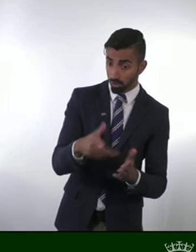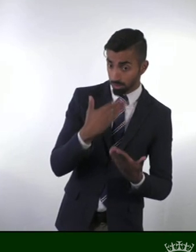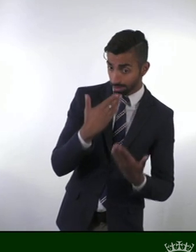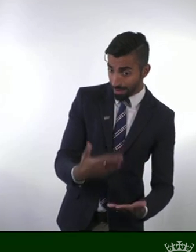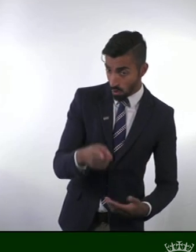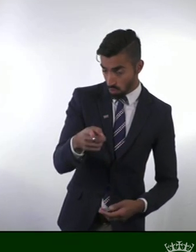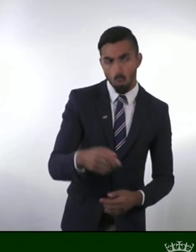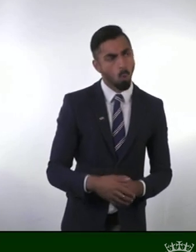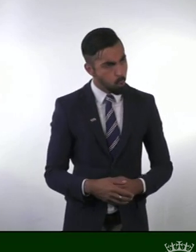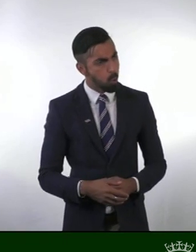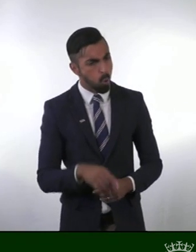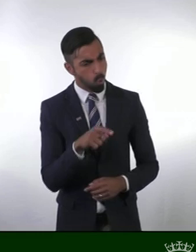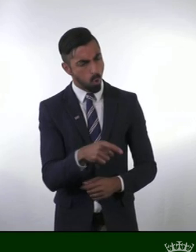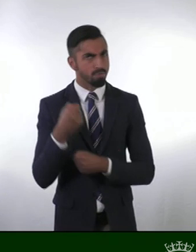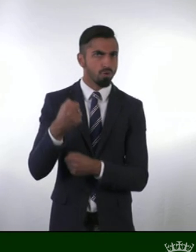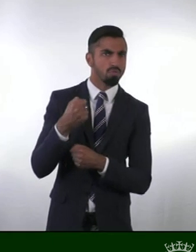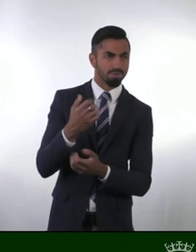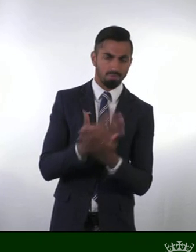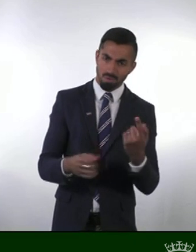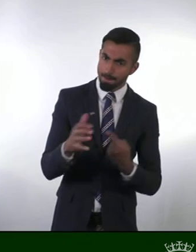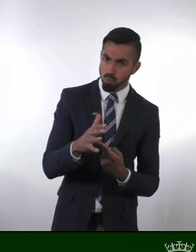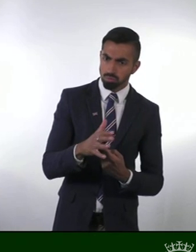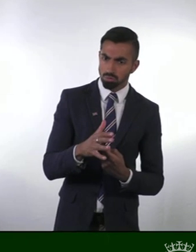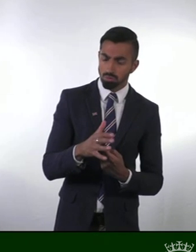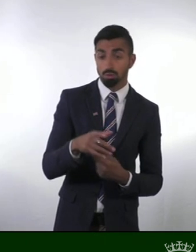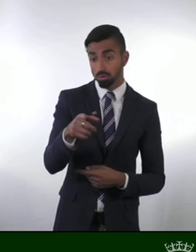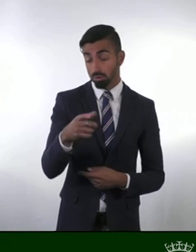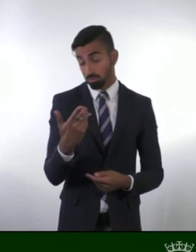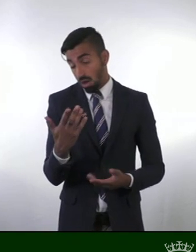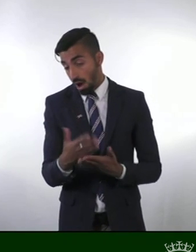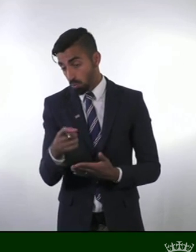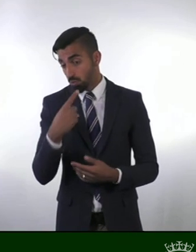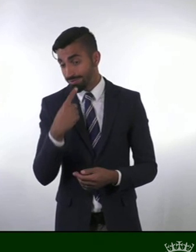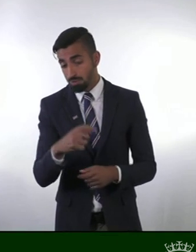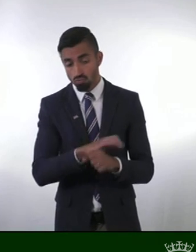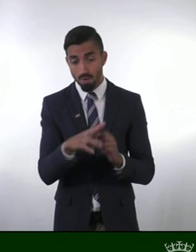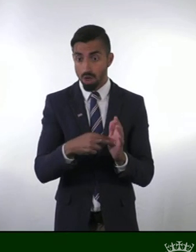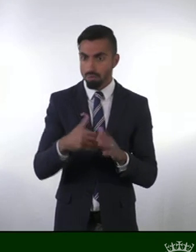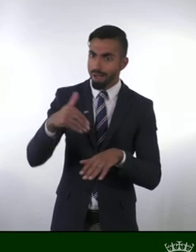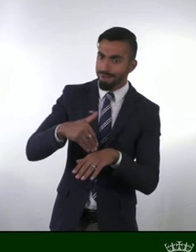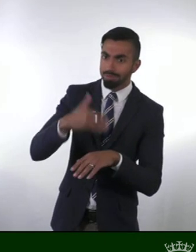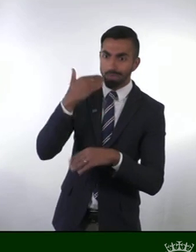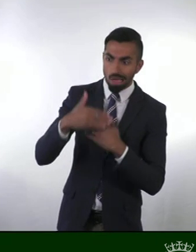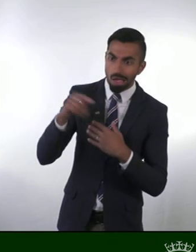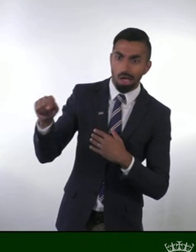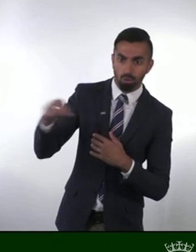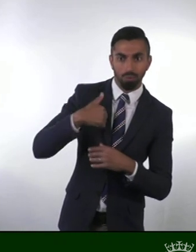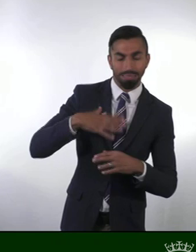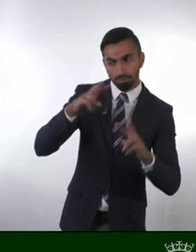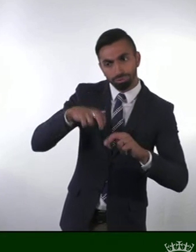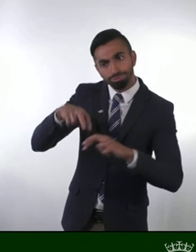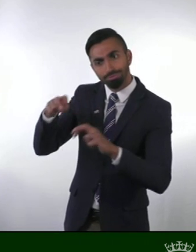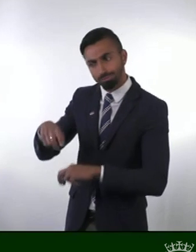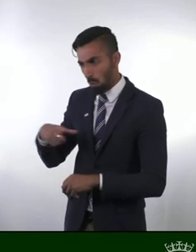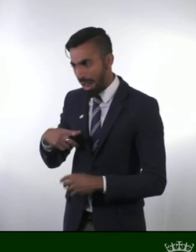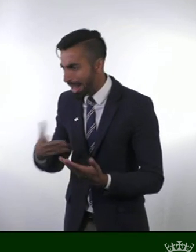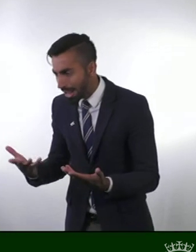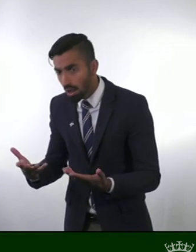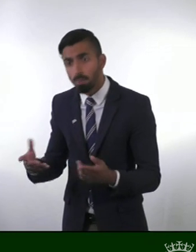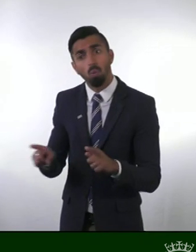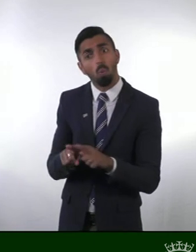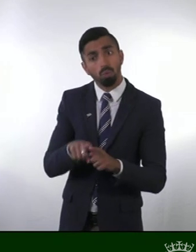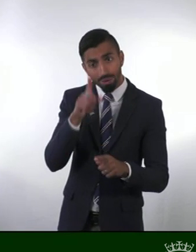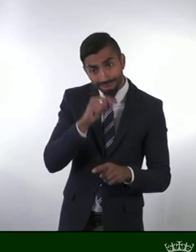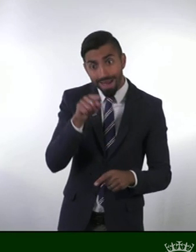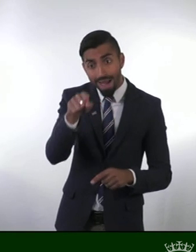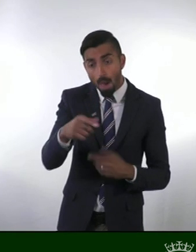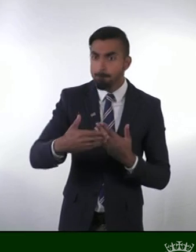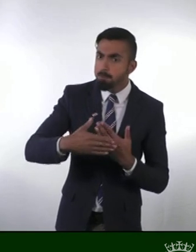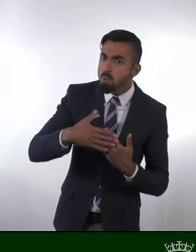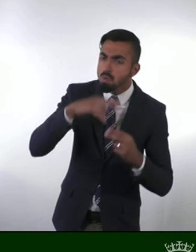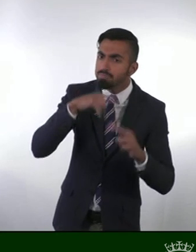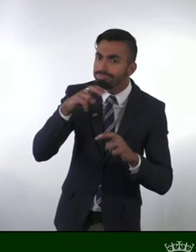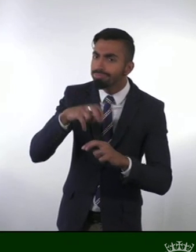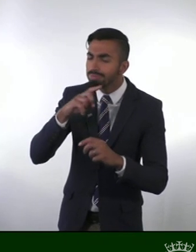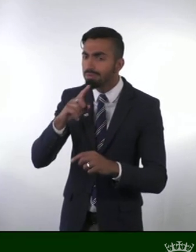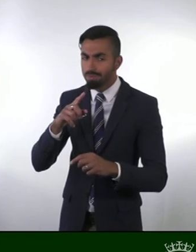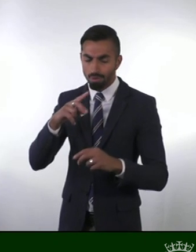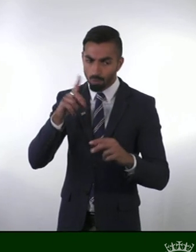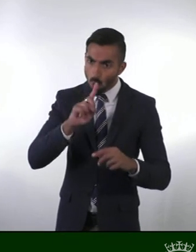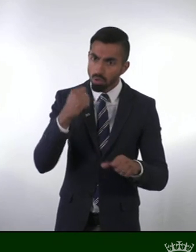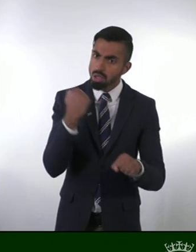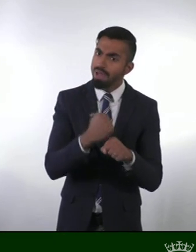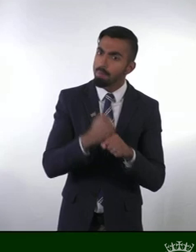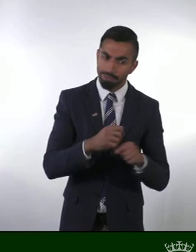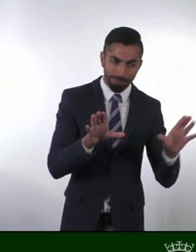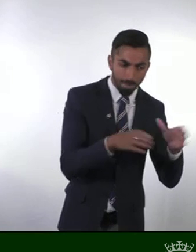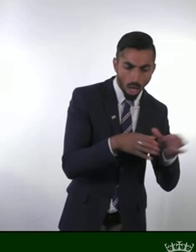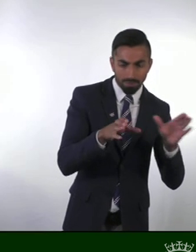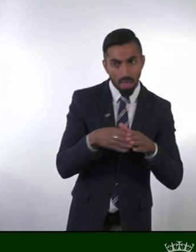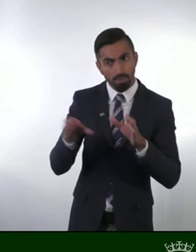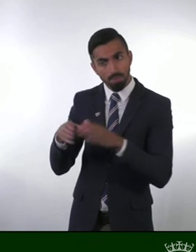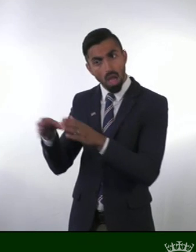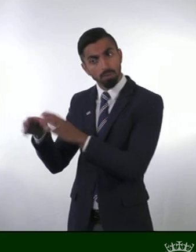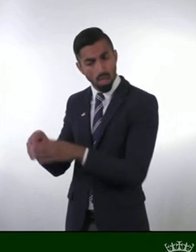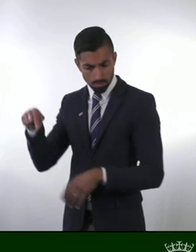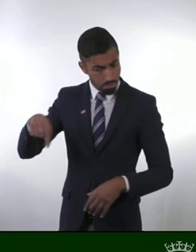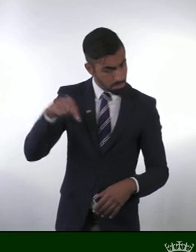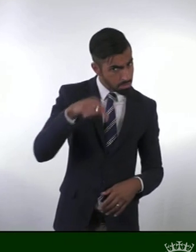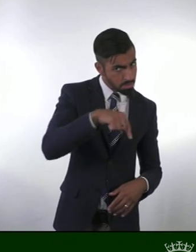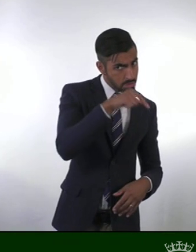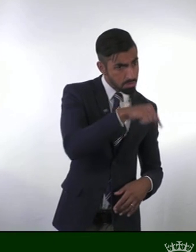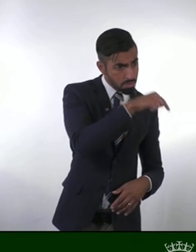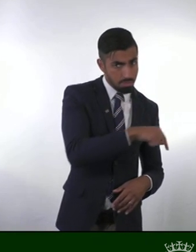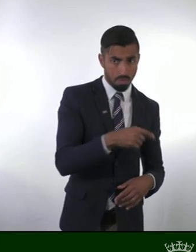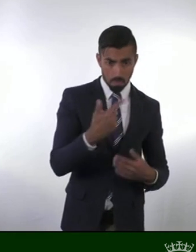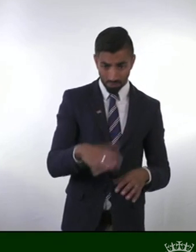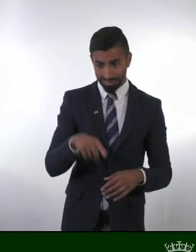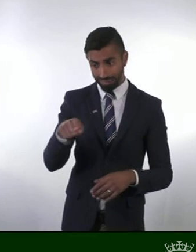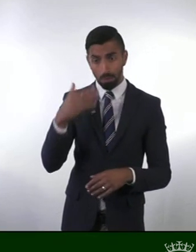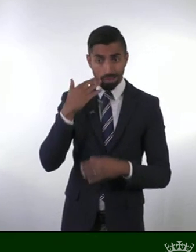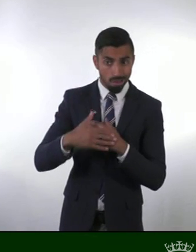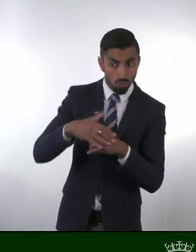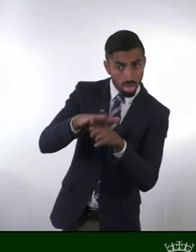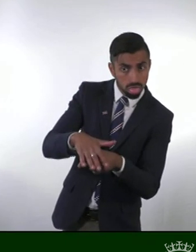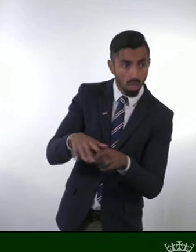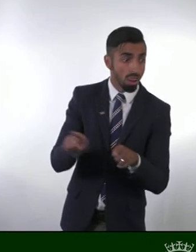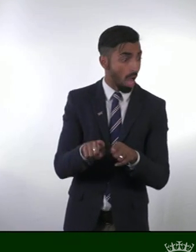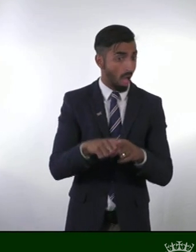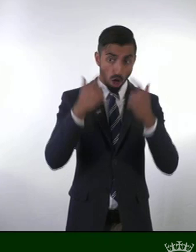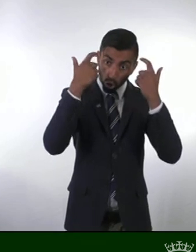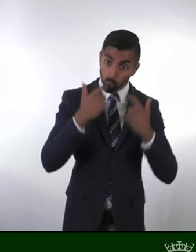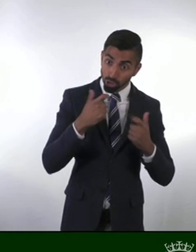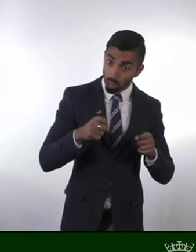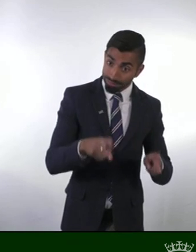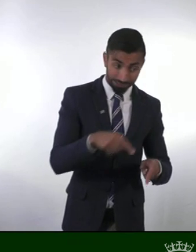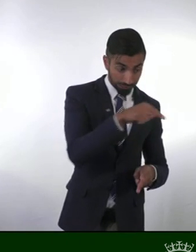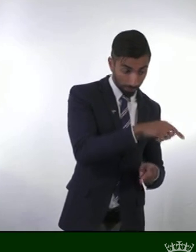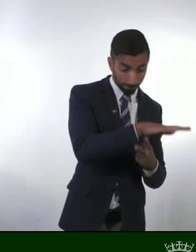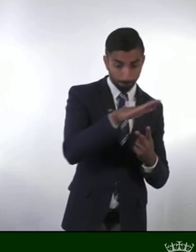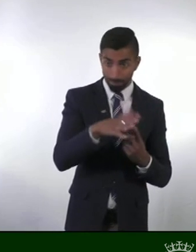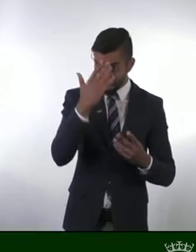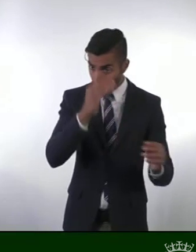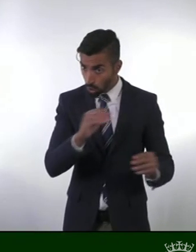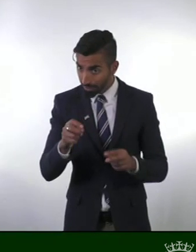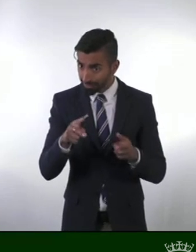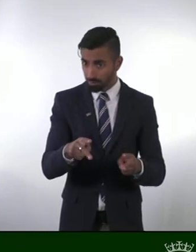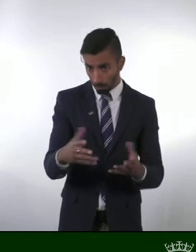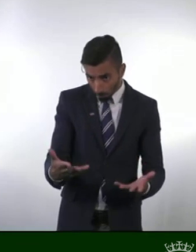As well as scrutinising the health impact of c-19 on ethnic minority groups, can he look again, using the Race Disparity Audit, for any persistent and systemic racism in all Government Departments—from the treatment of BAME people in the judicial system through to how we teach children about these issues in our education system?